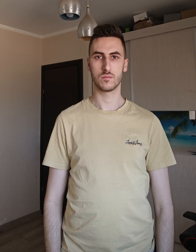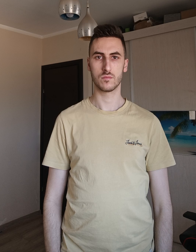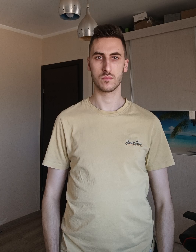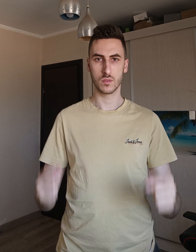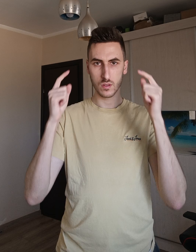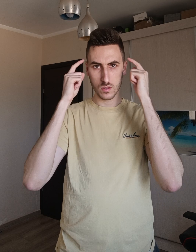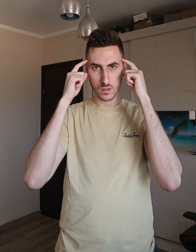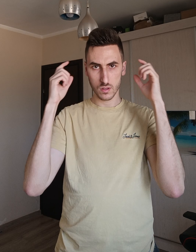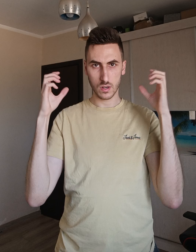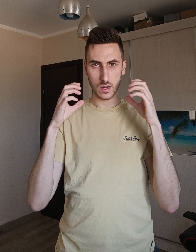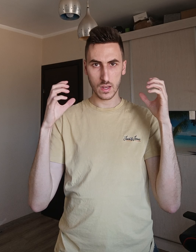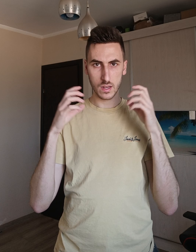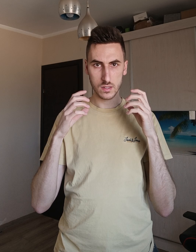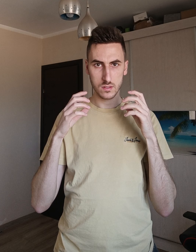לחוץ